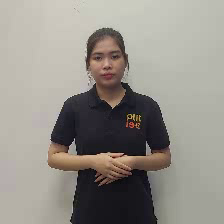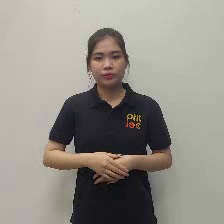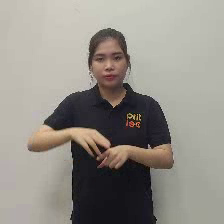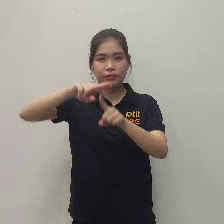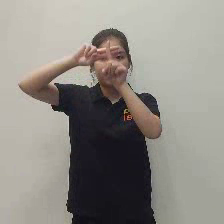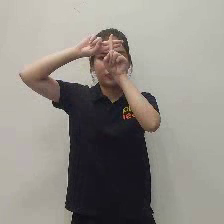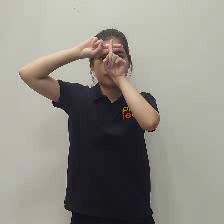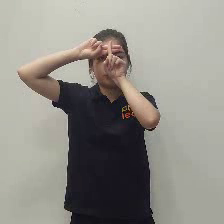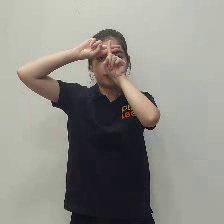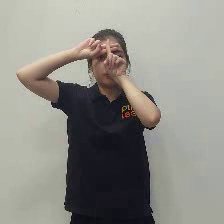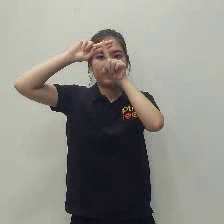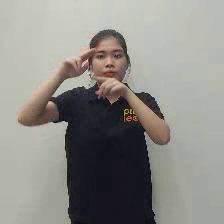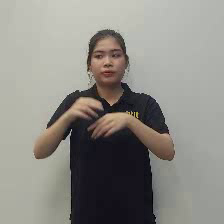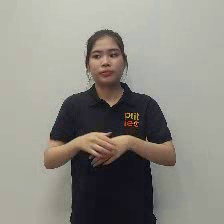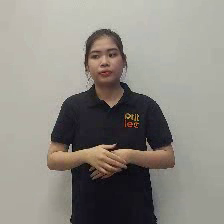Bệnh viện